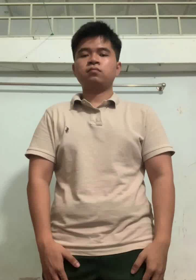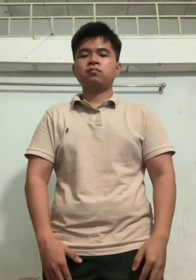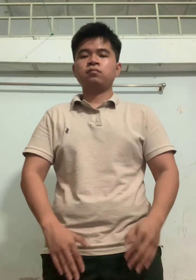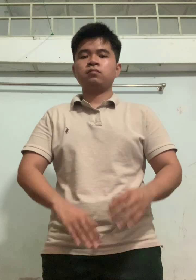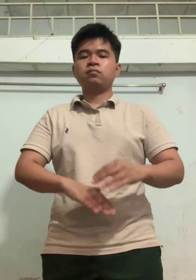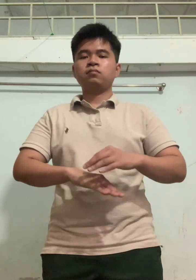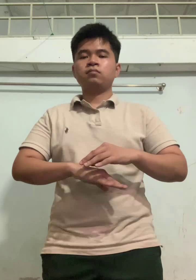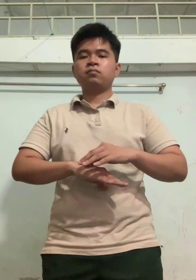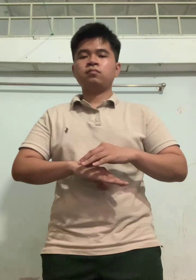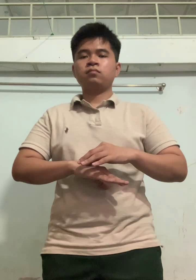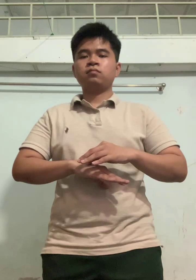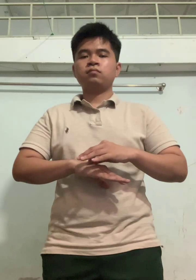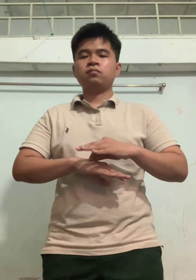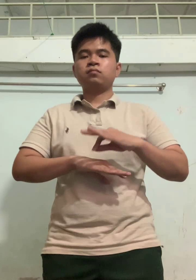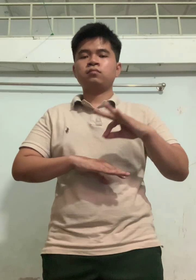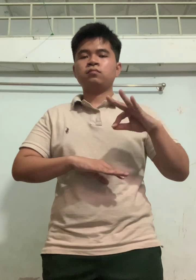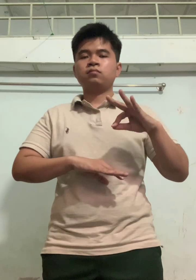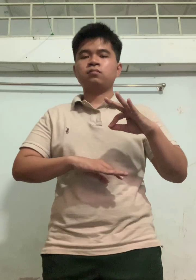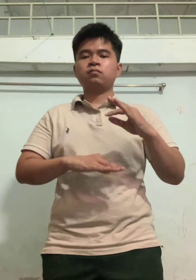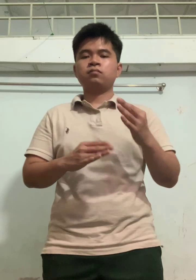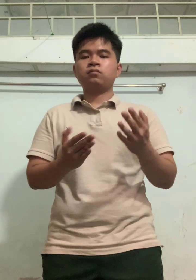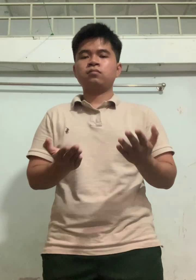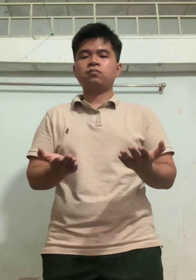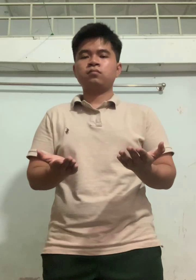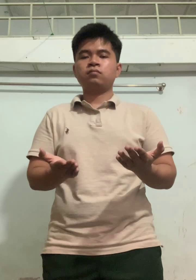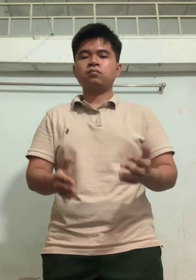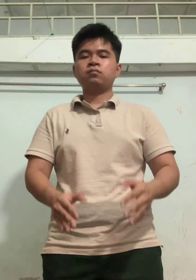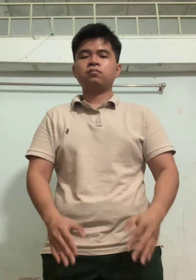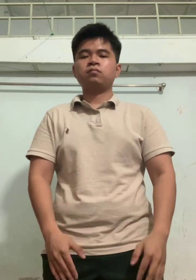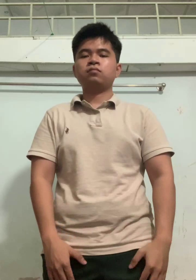tuan nay